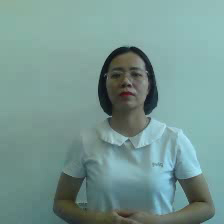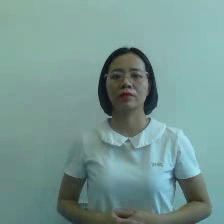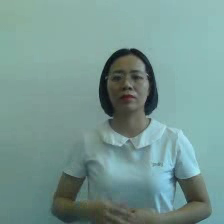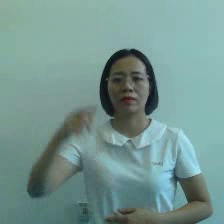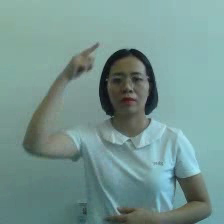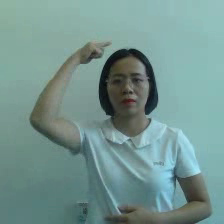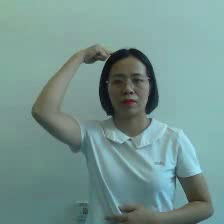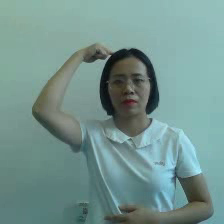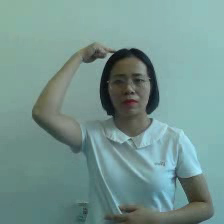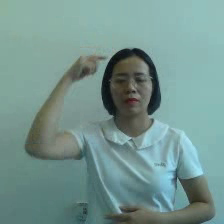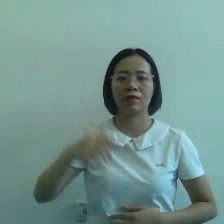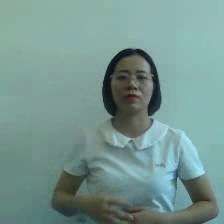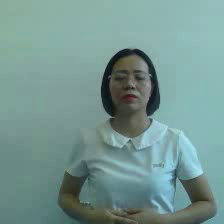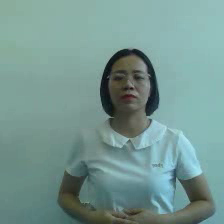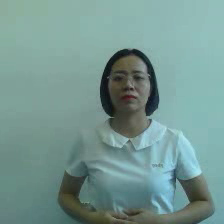Đầu